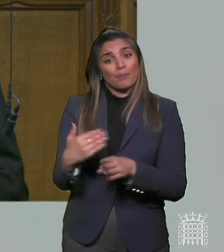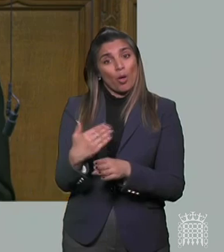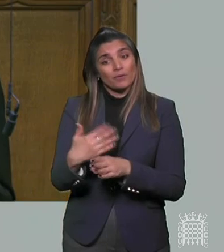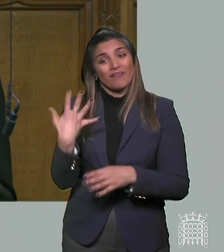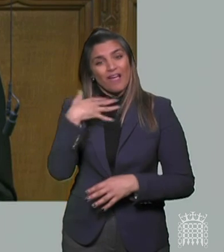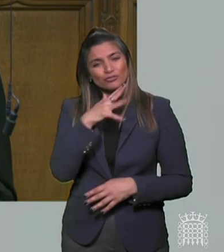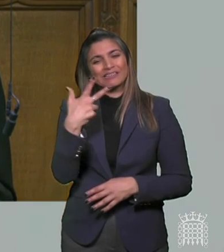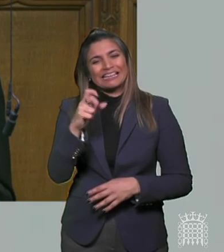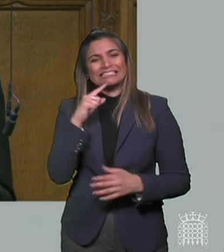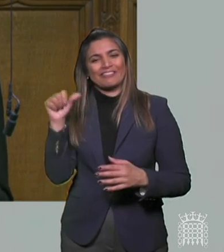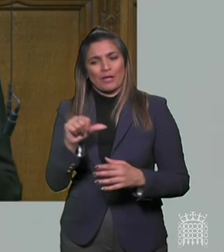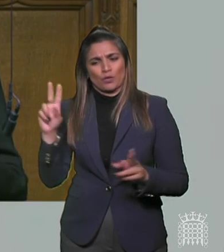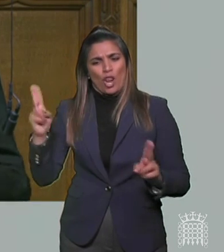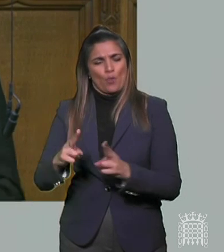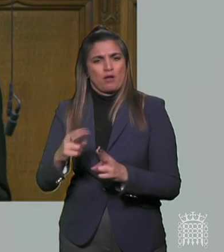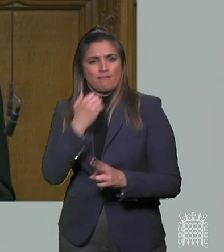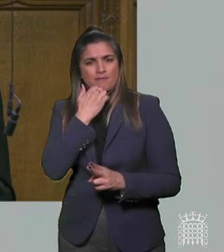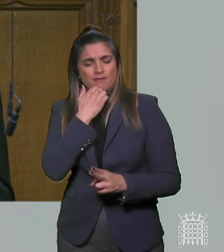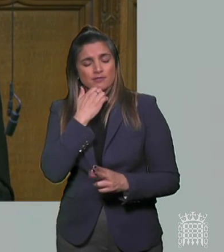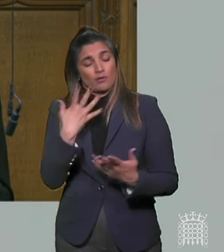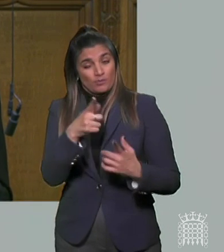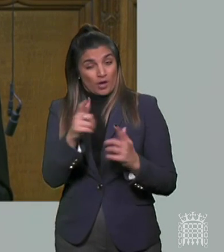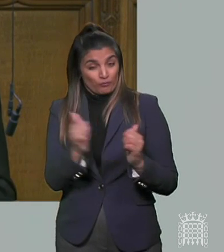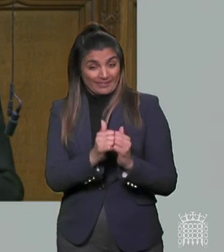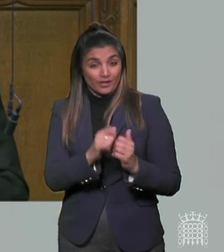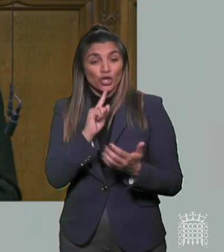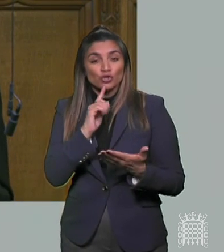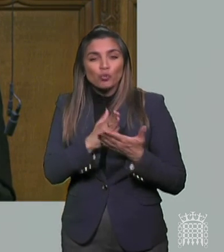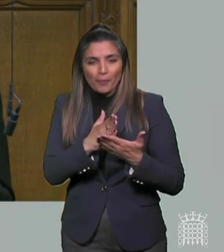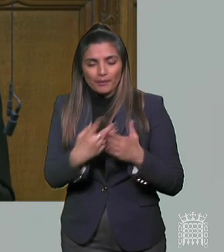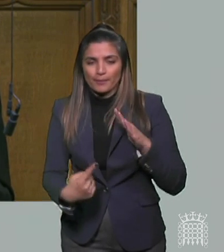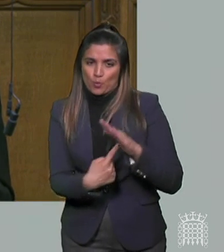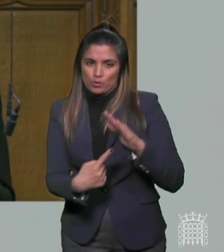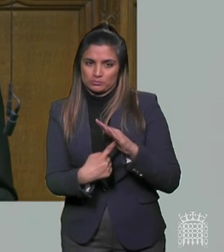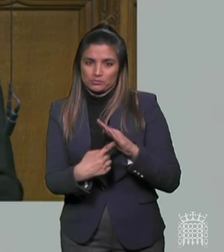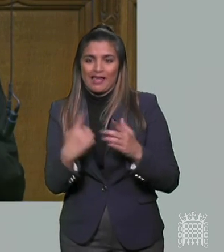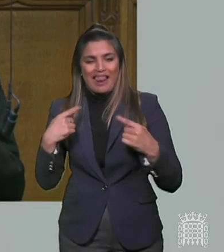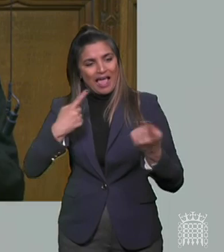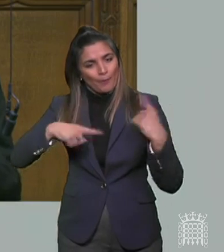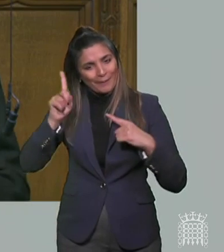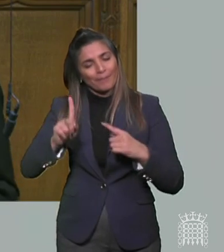Does the Deputy Prime Minister agree that truthfulness is vital to trust in our democracy?